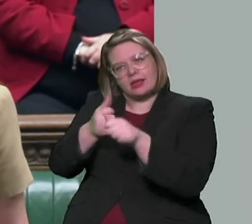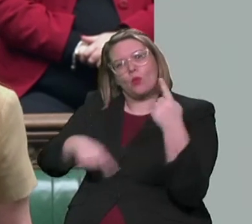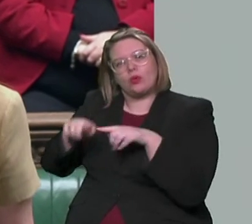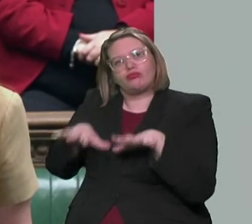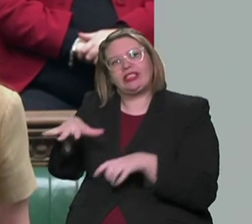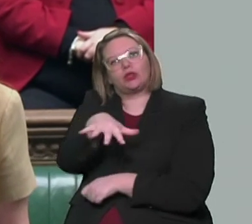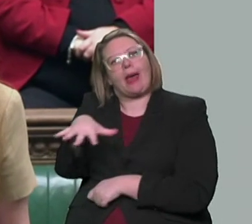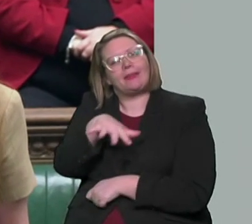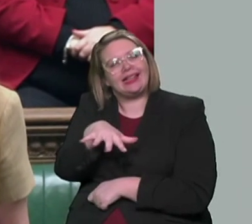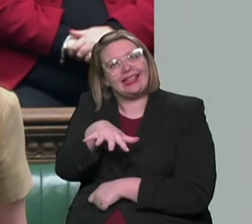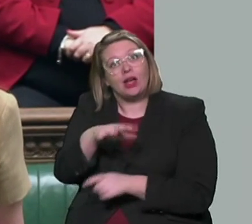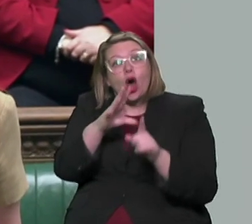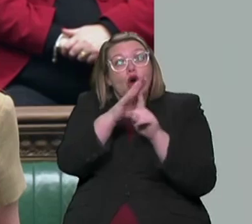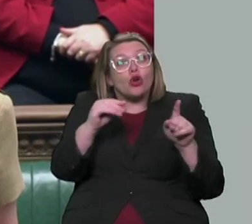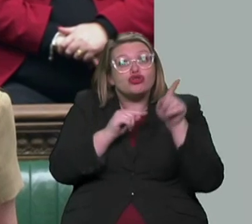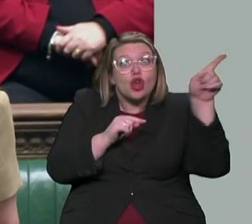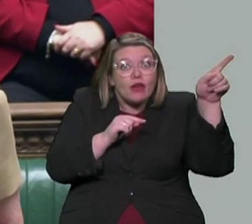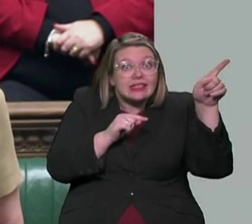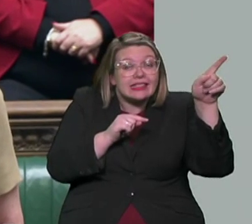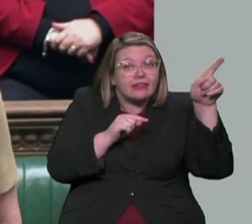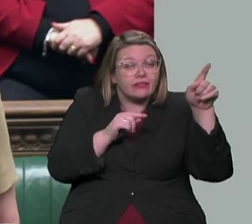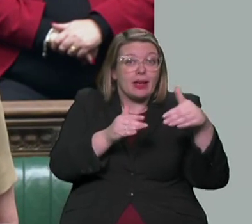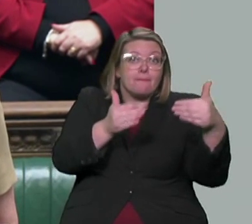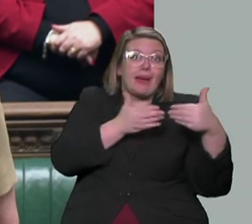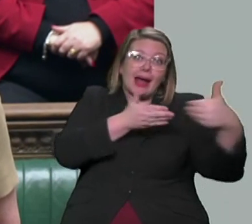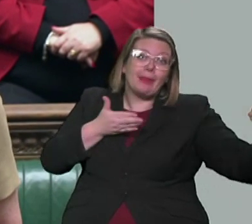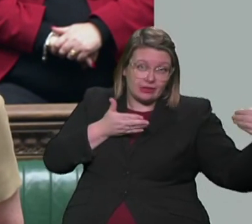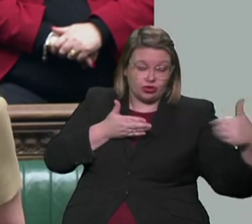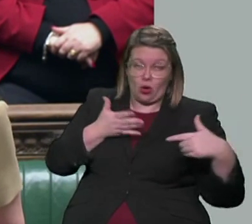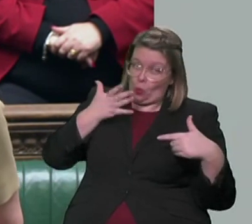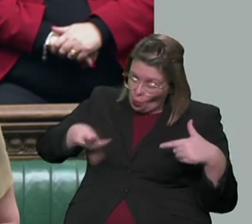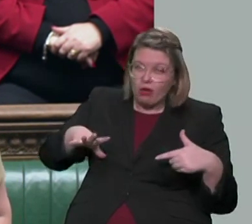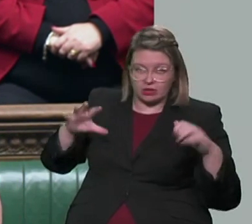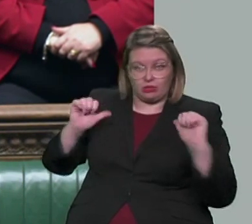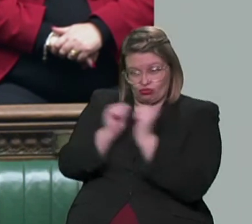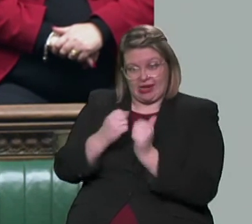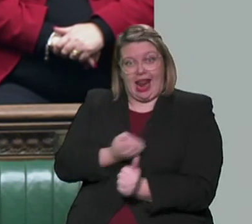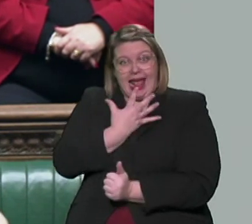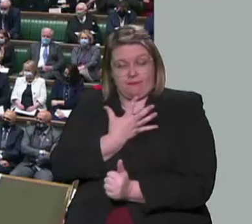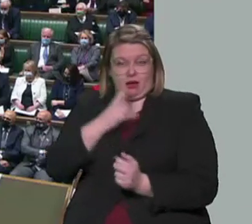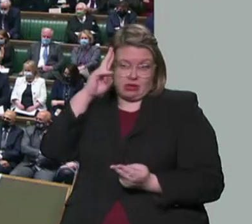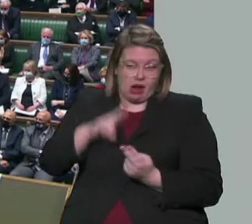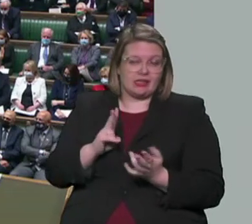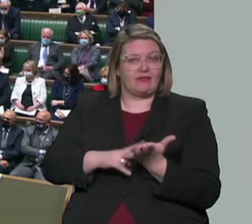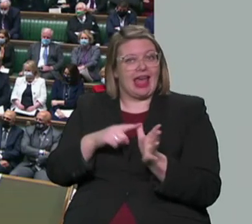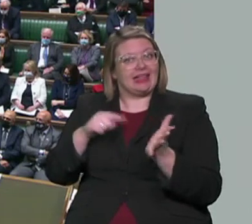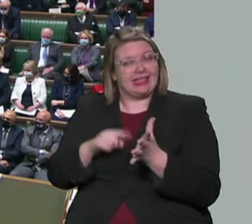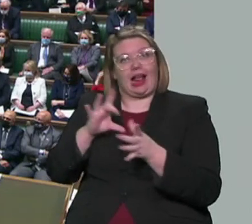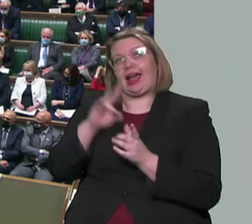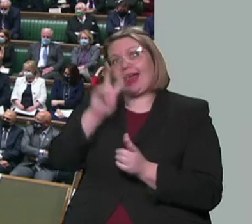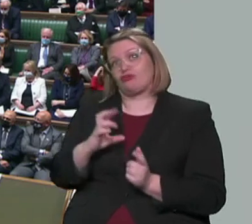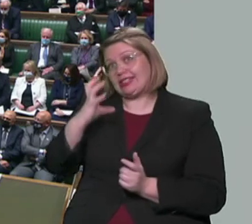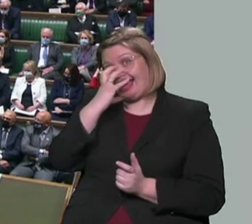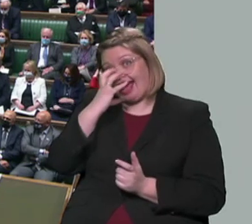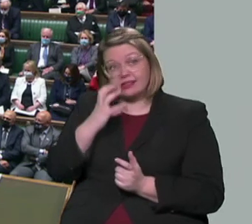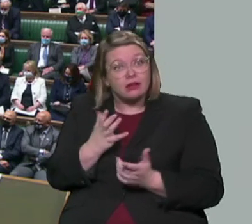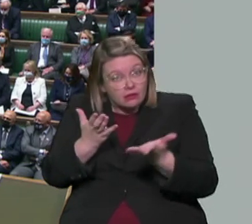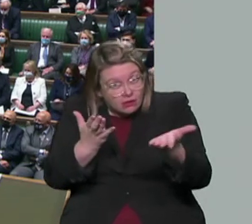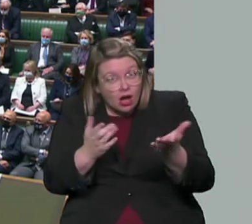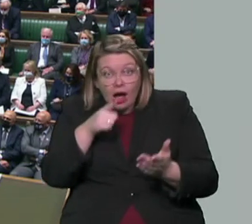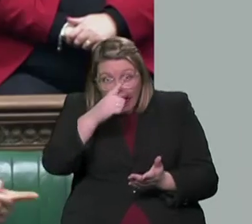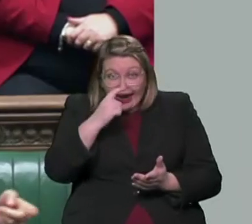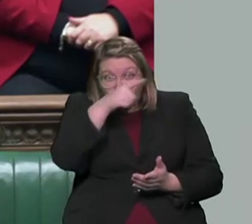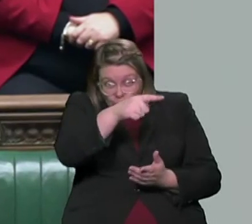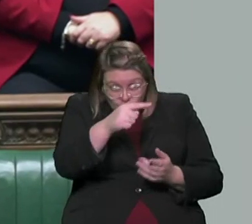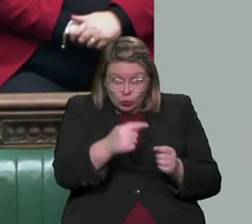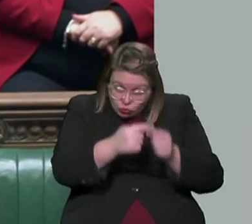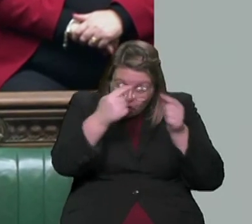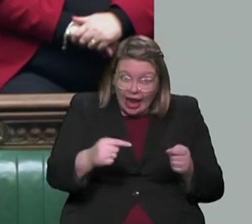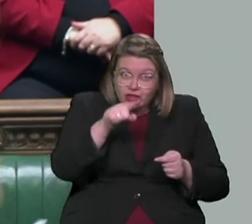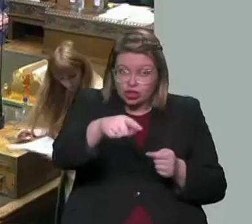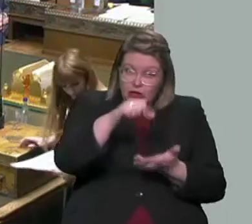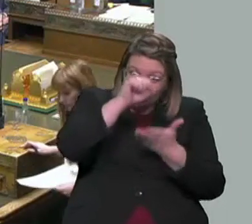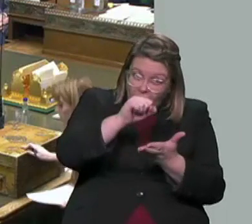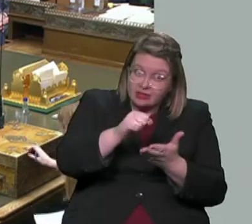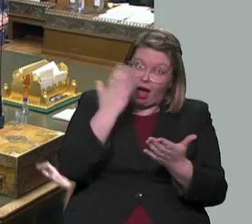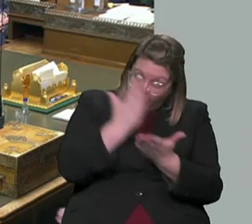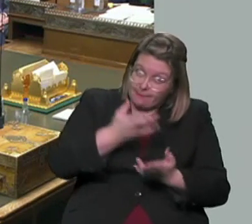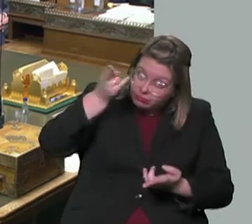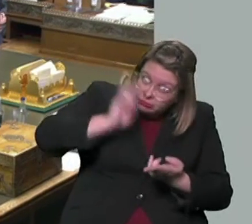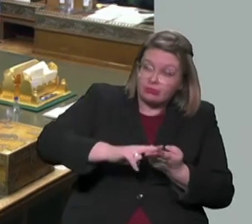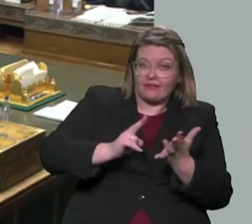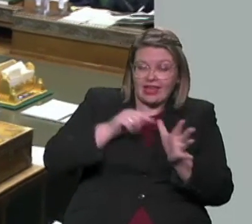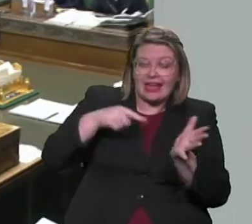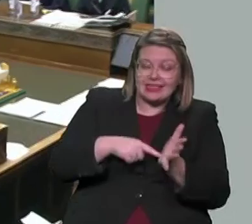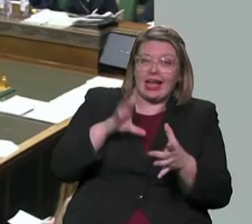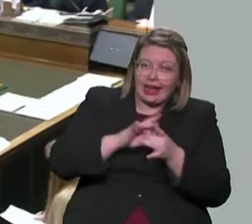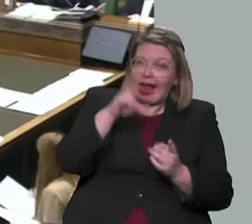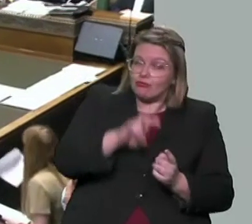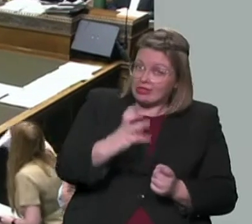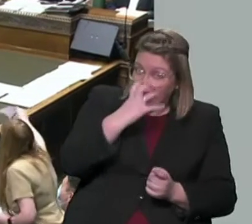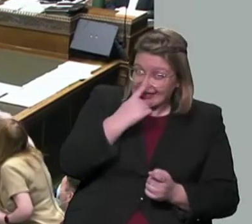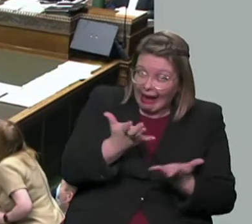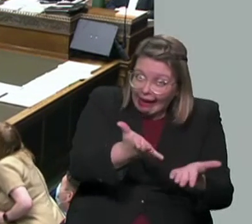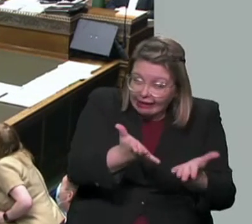Even Tory Back Benchers have finally accepted Labour’s call for a cut in VAT on energy bills, so will the Prime Minister finally stand up to his Chancellor and do the same?